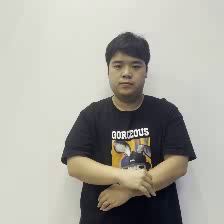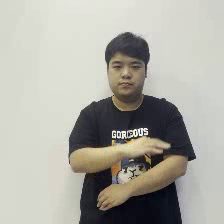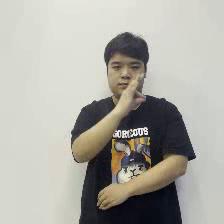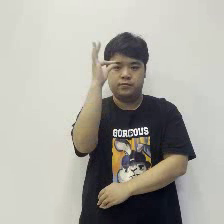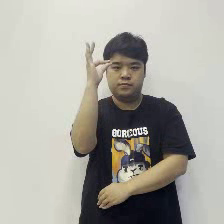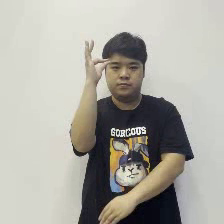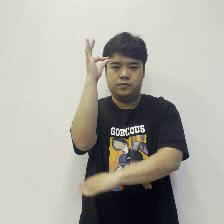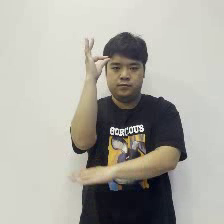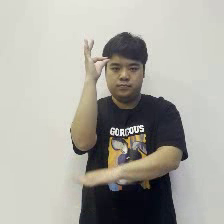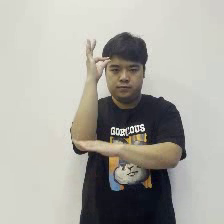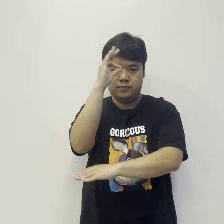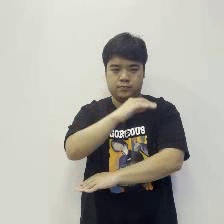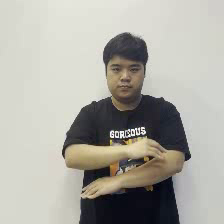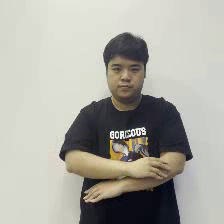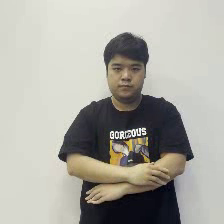Trưa